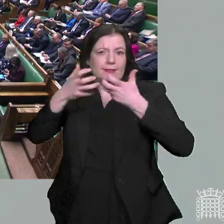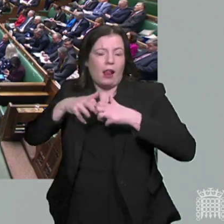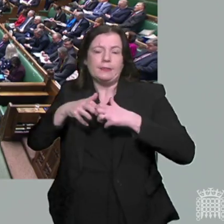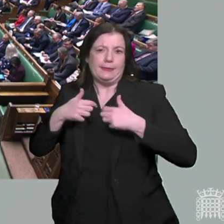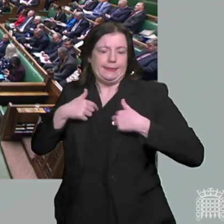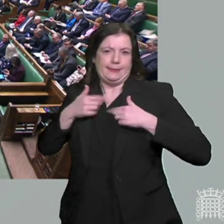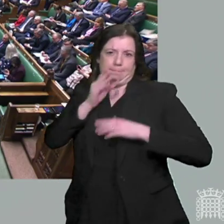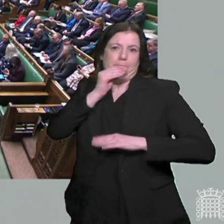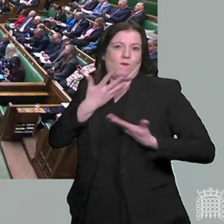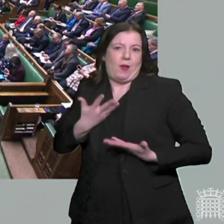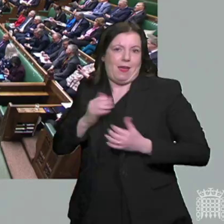How would you know that?